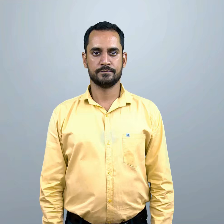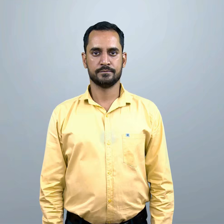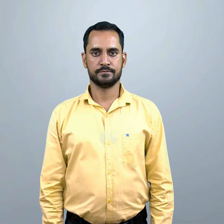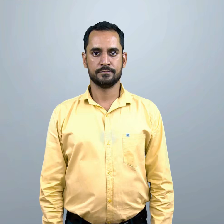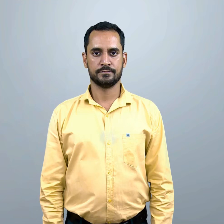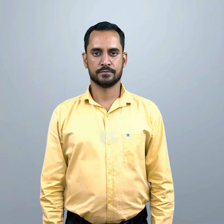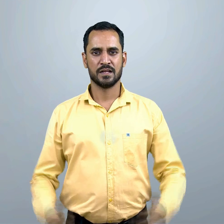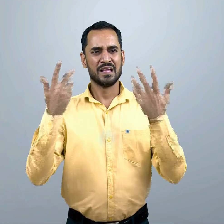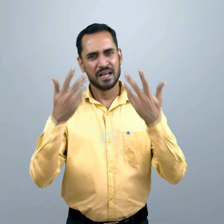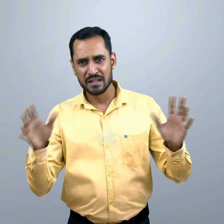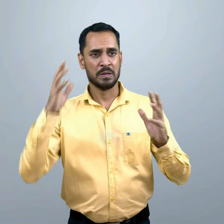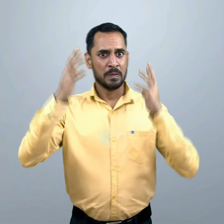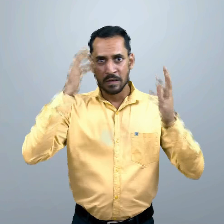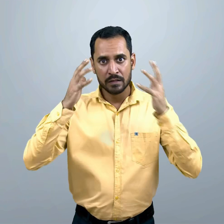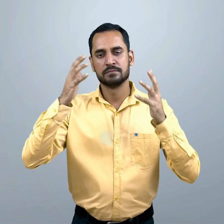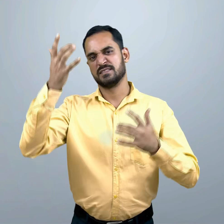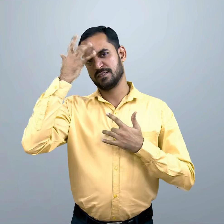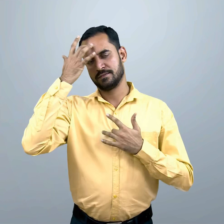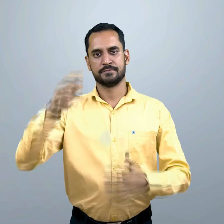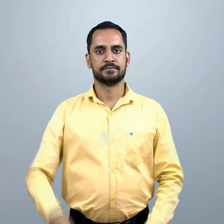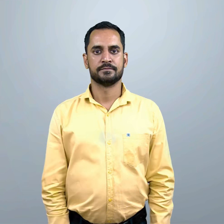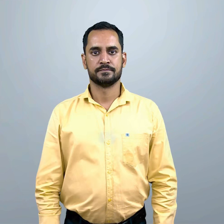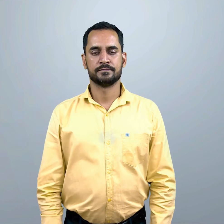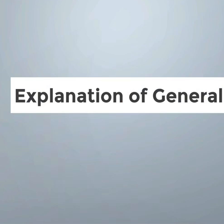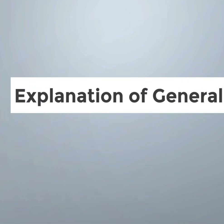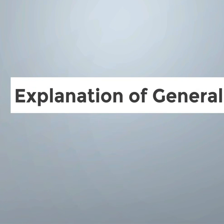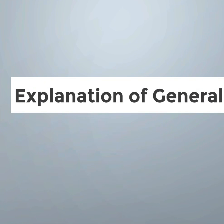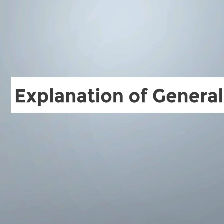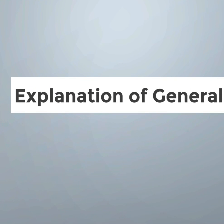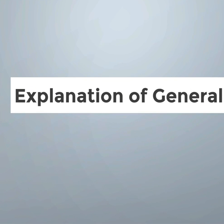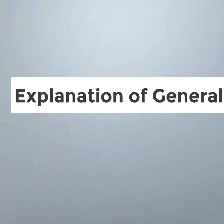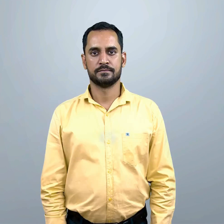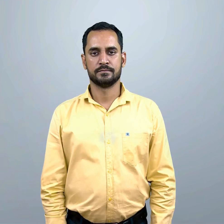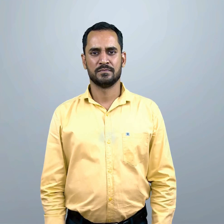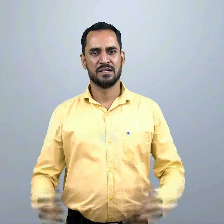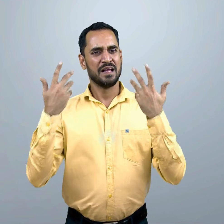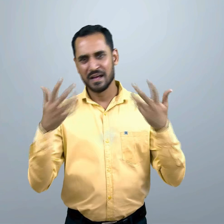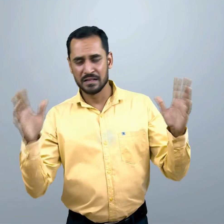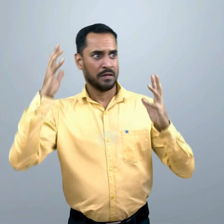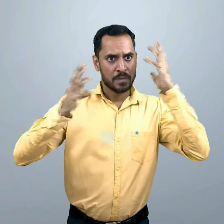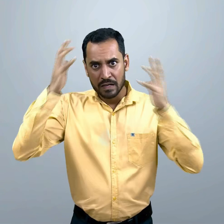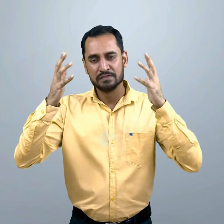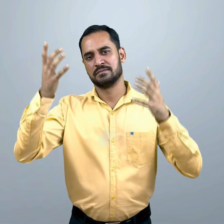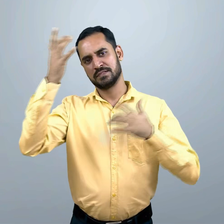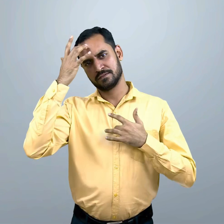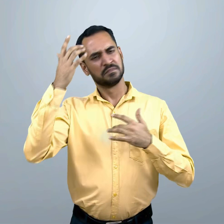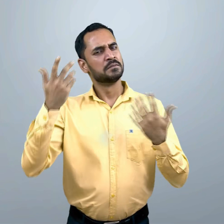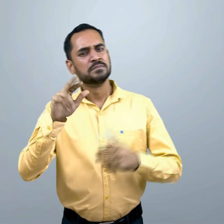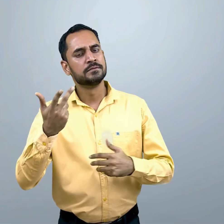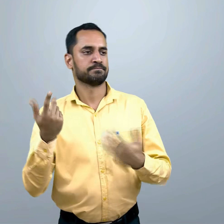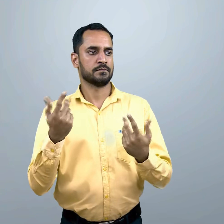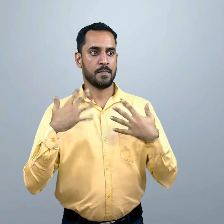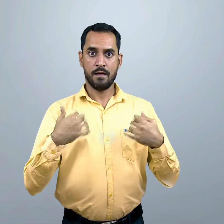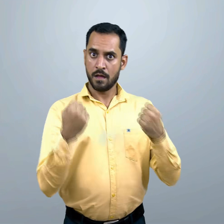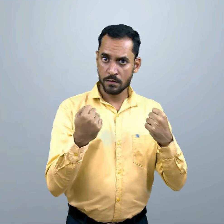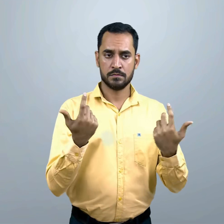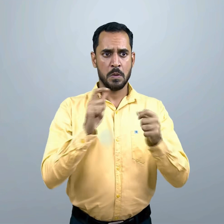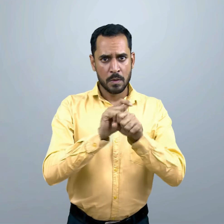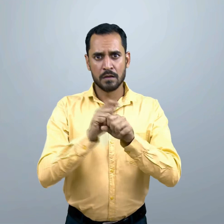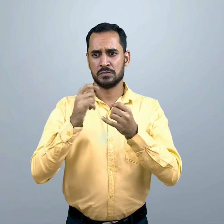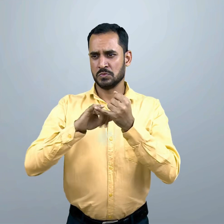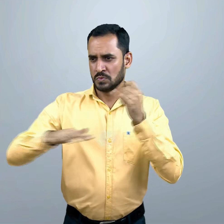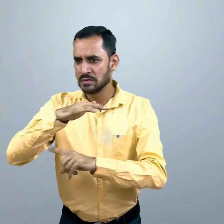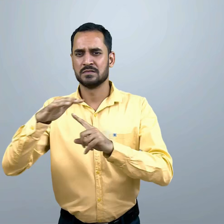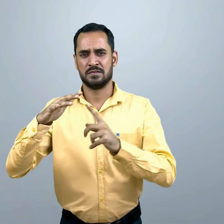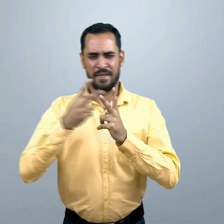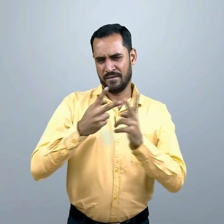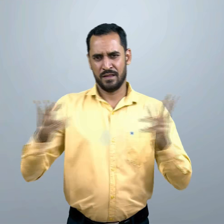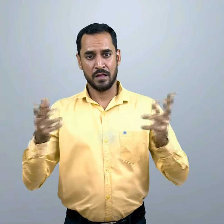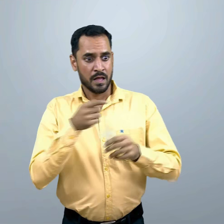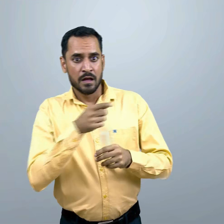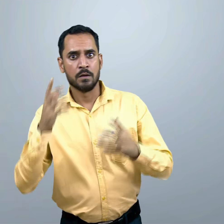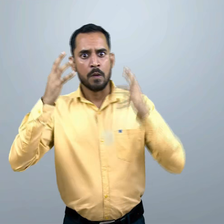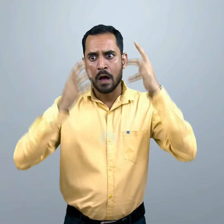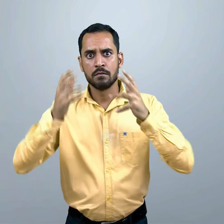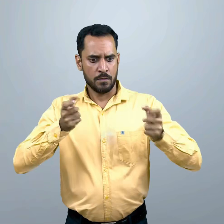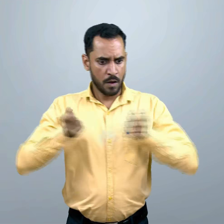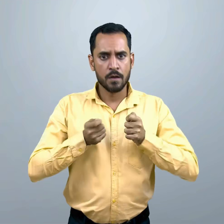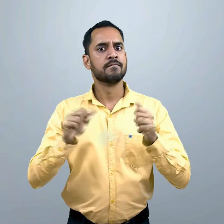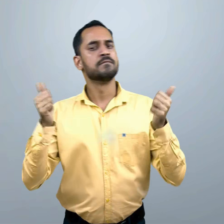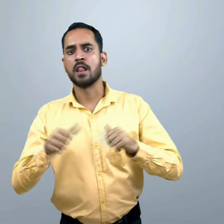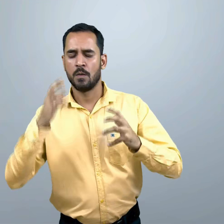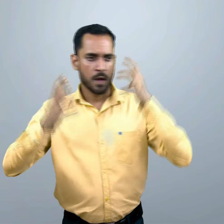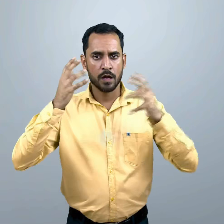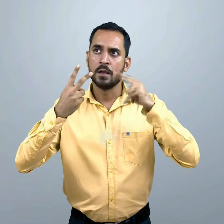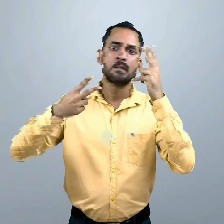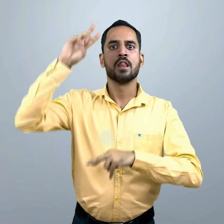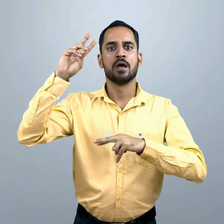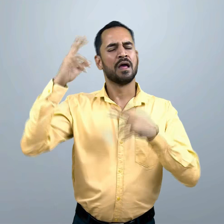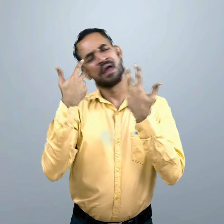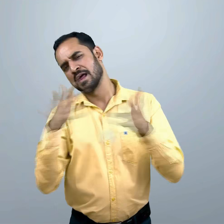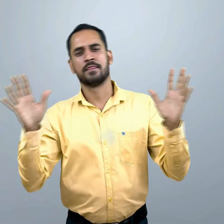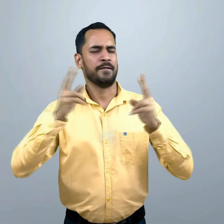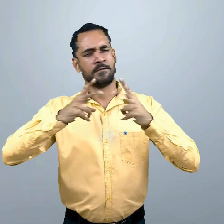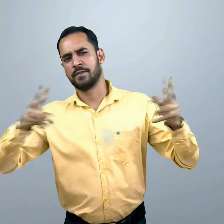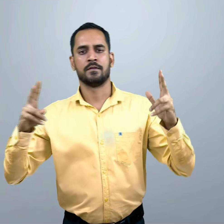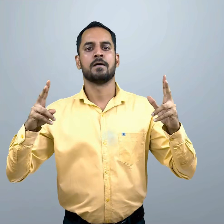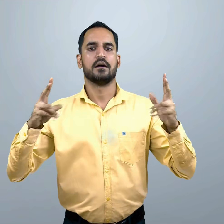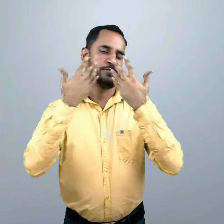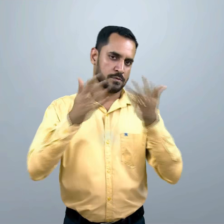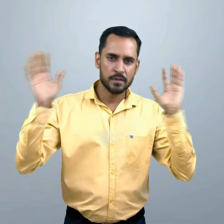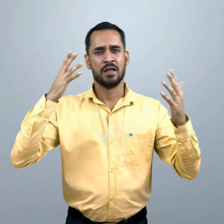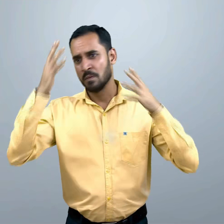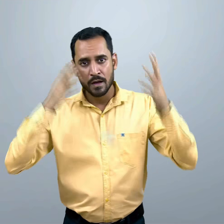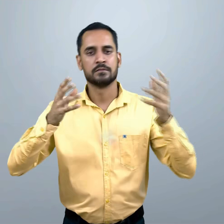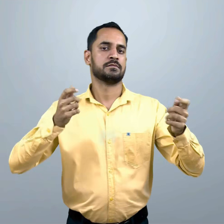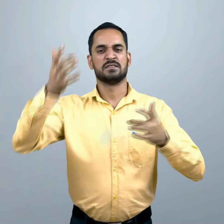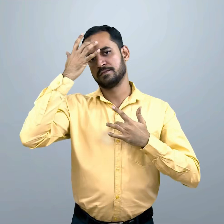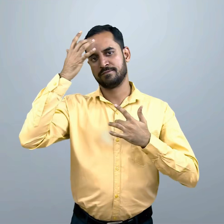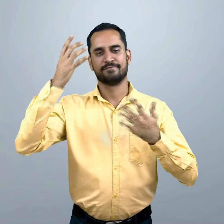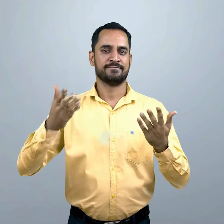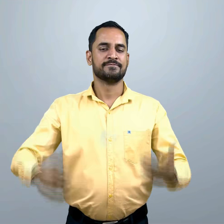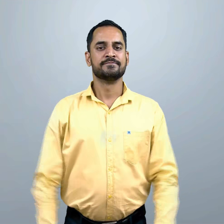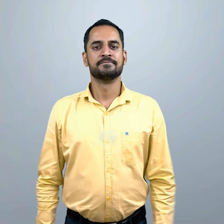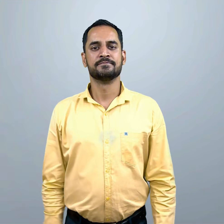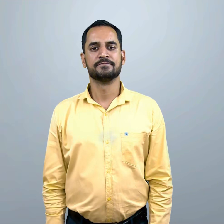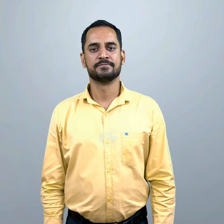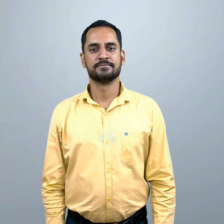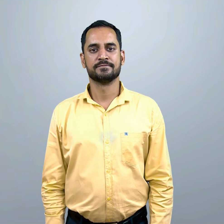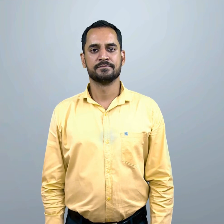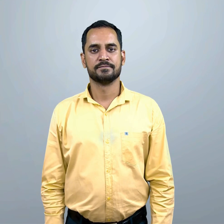Generalized Anxiety disorder